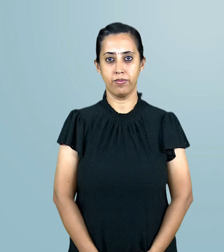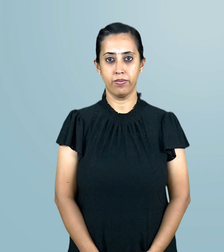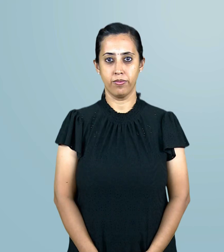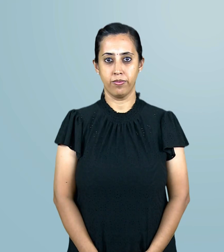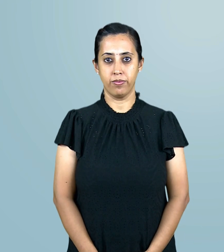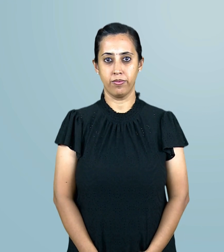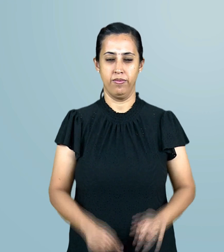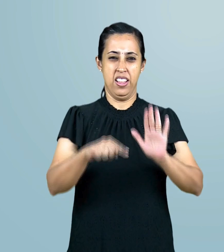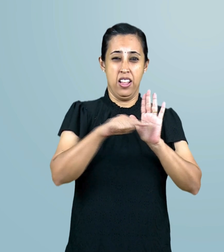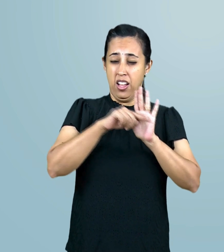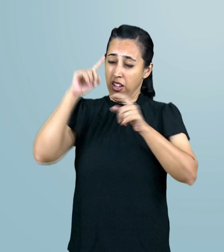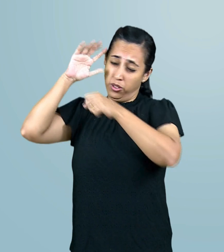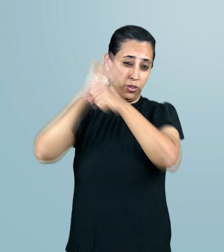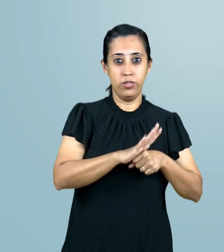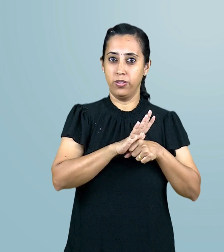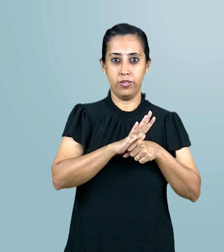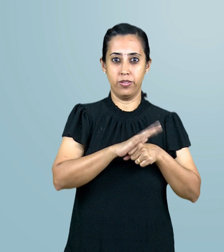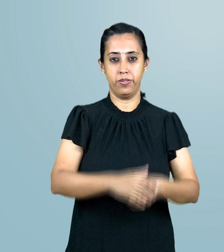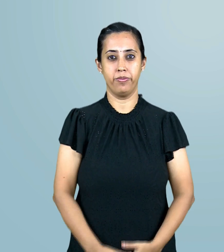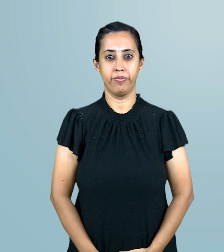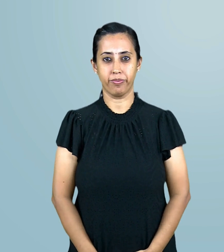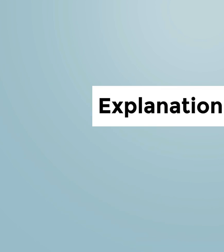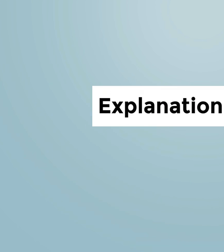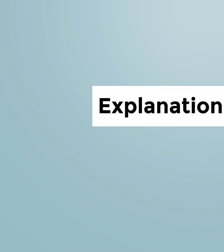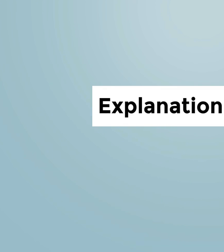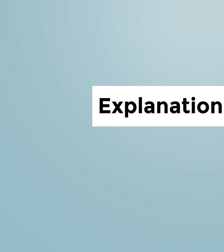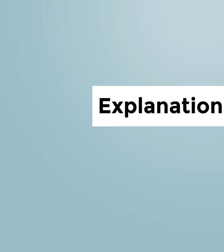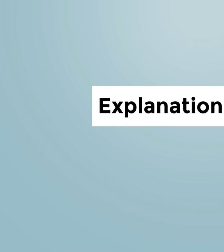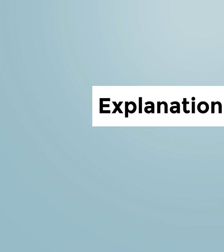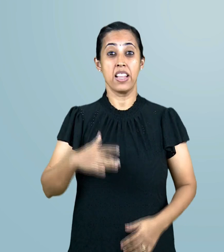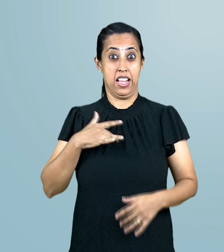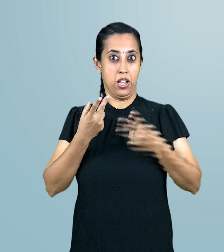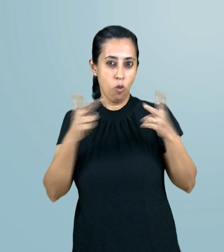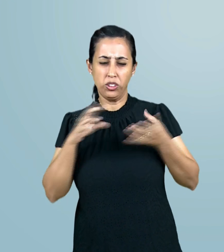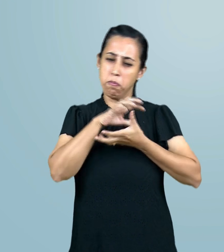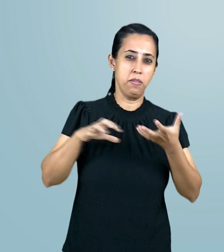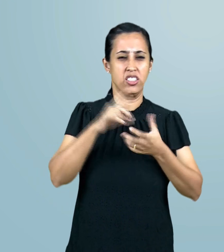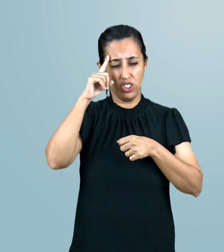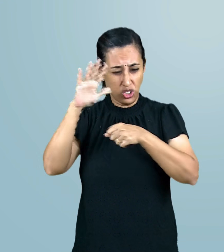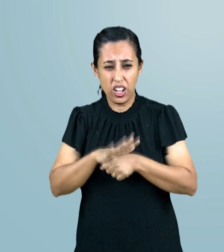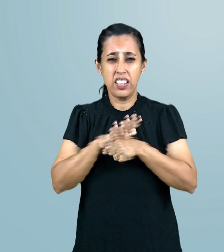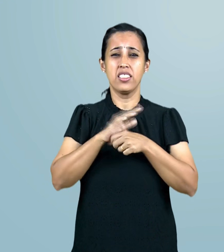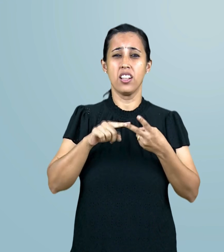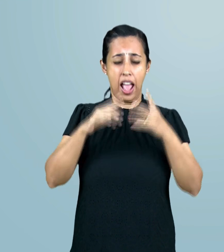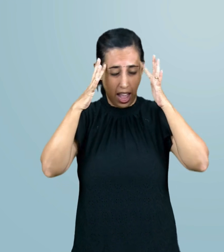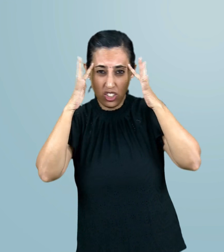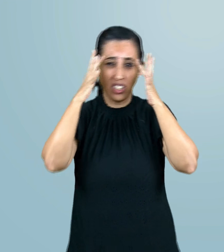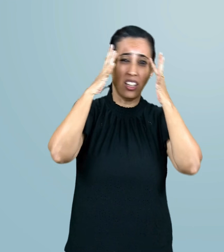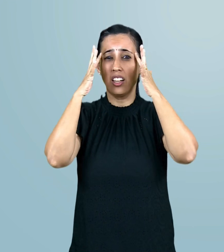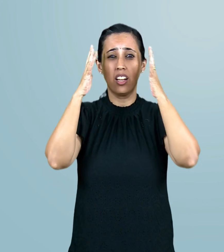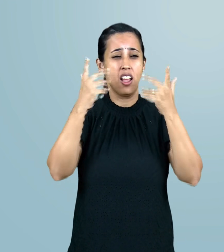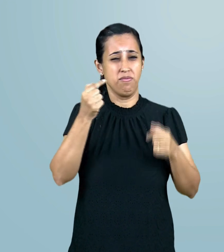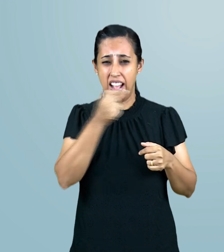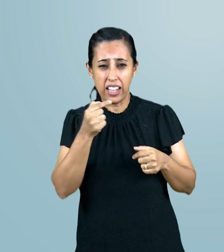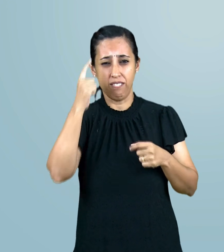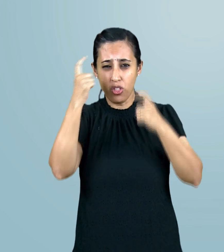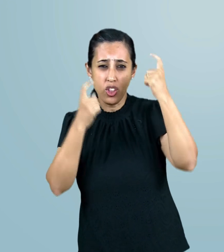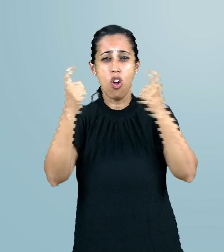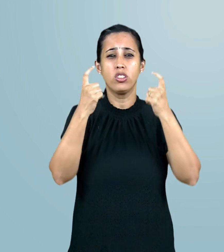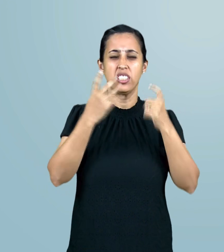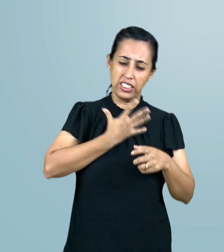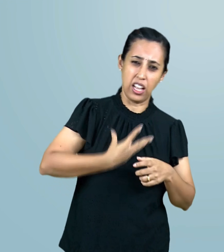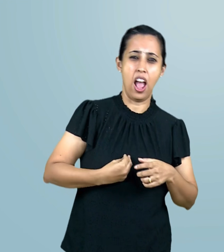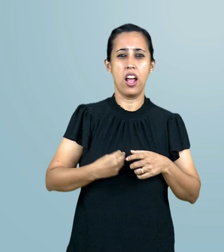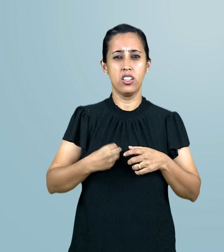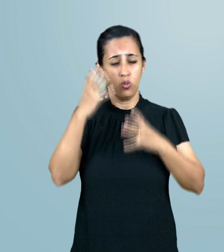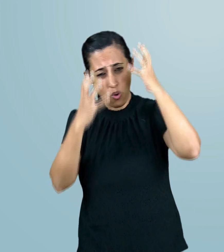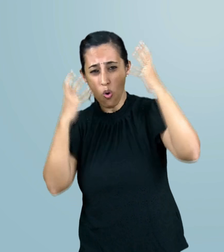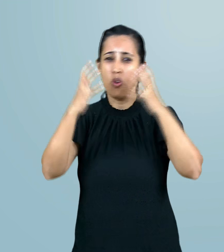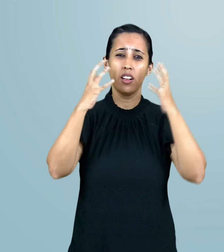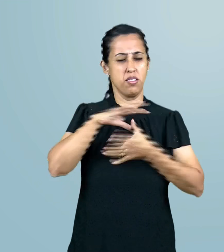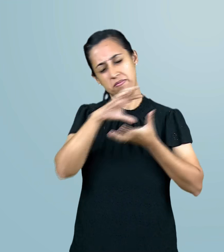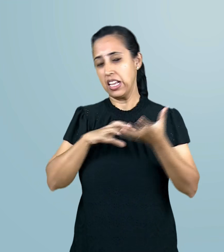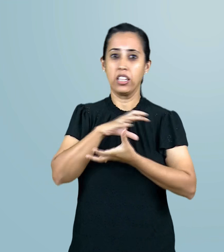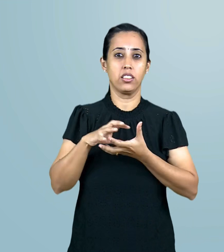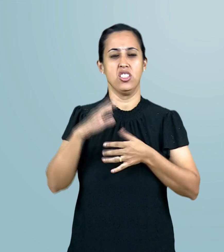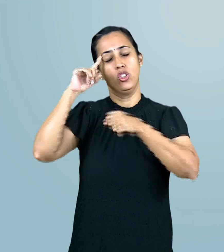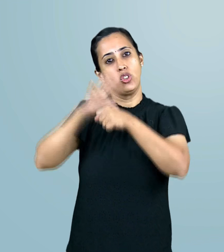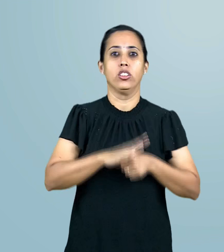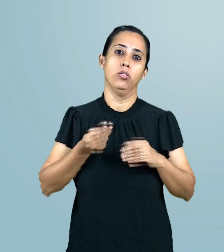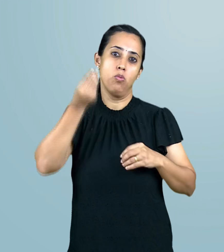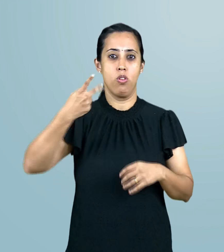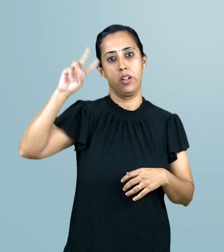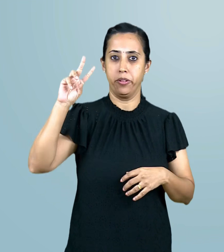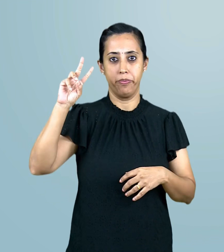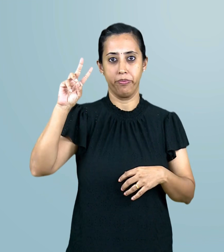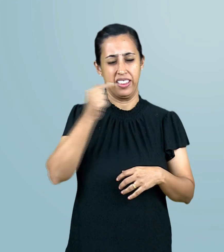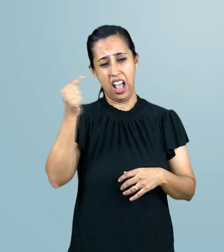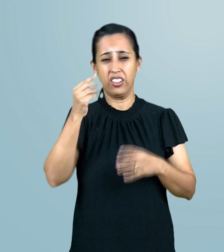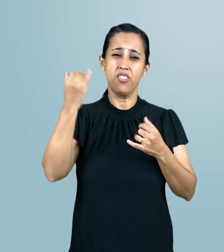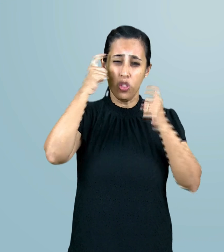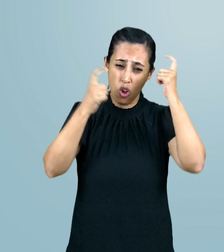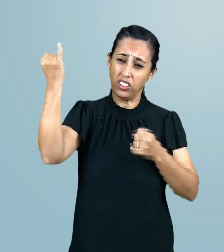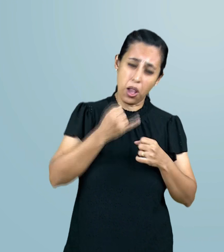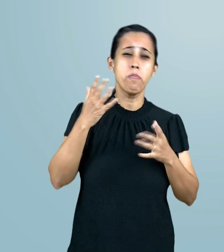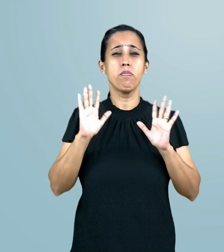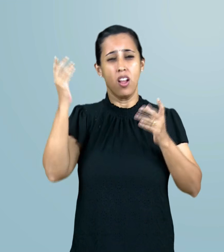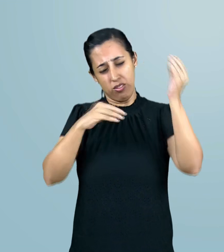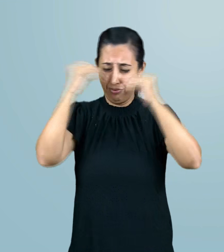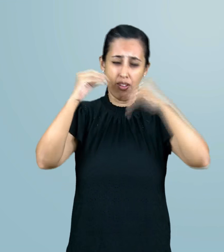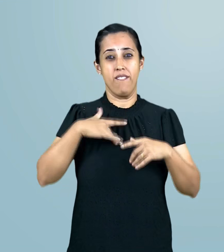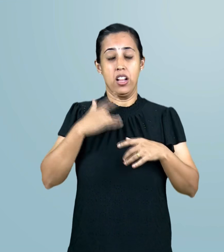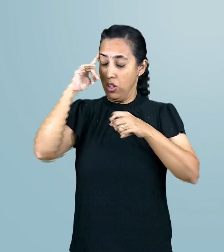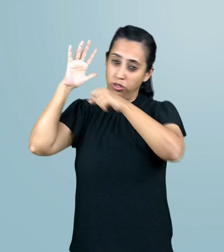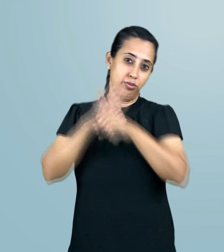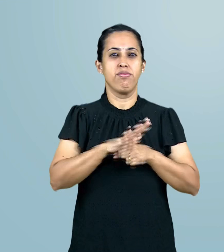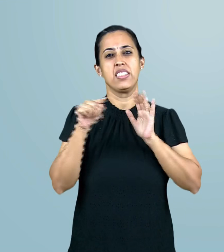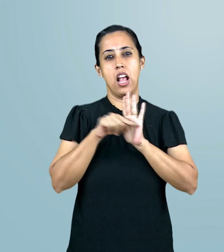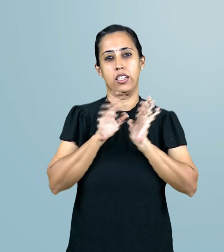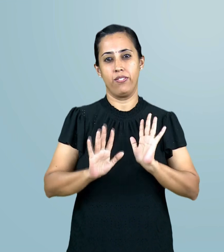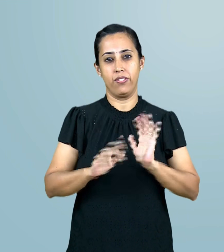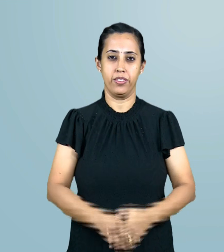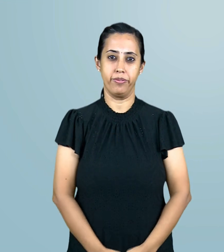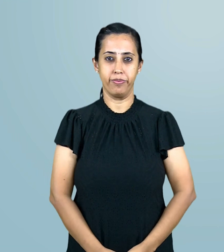Distress